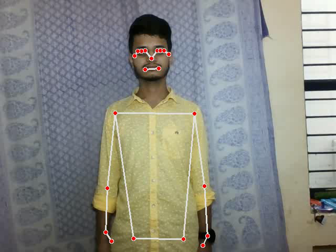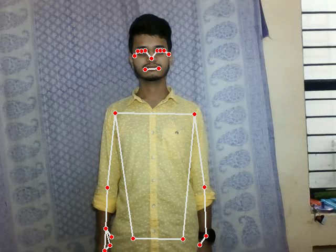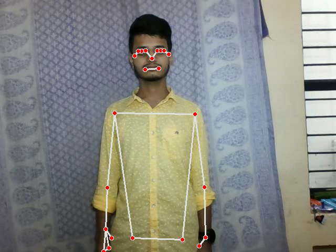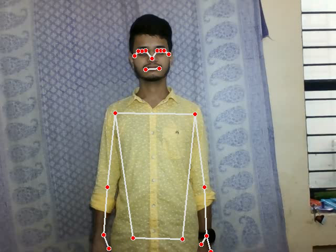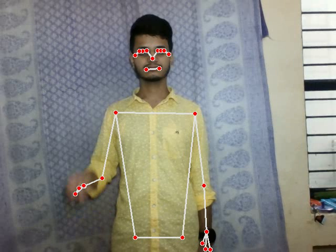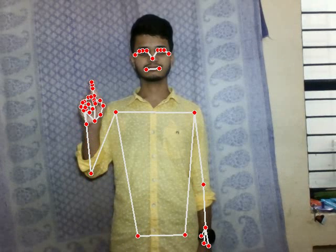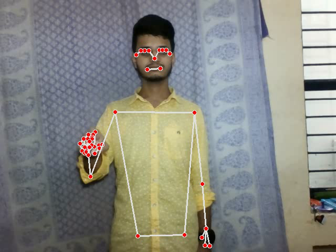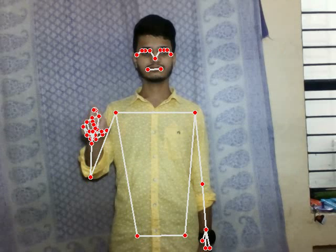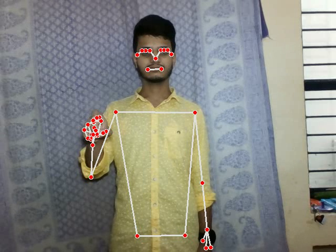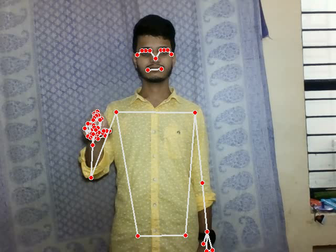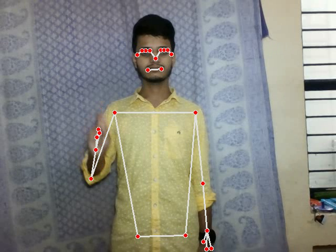need